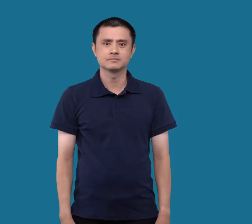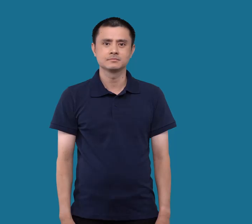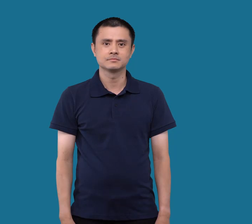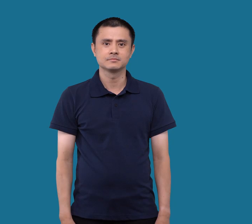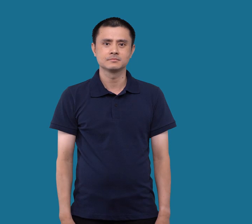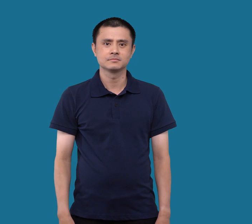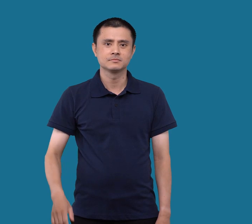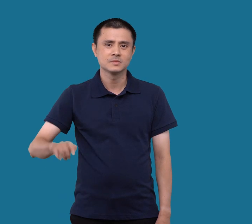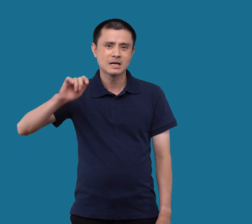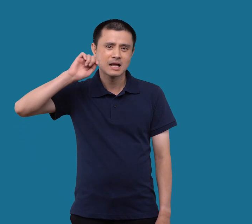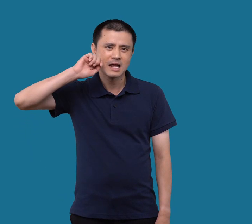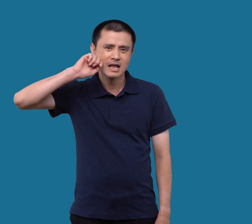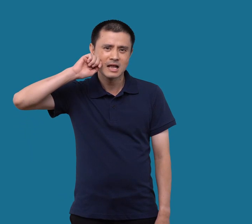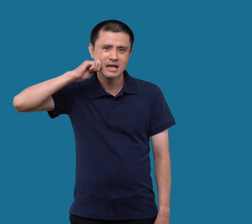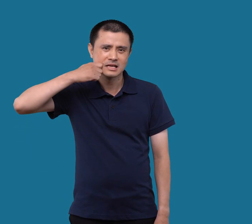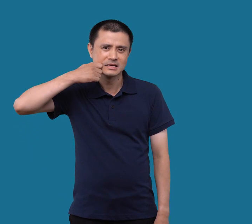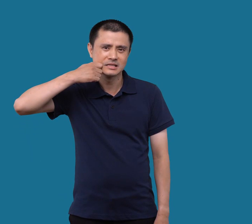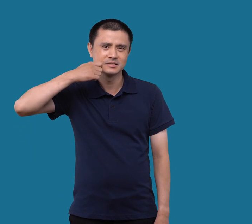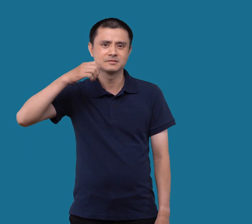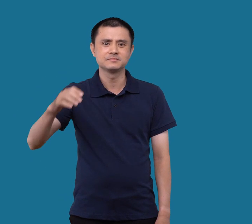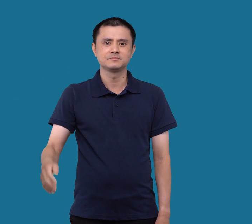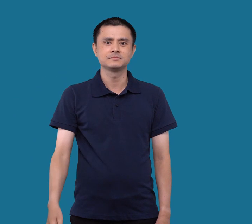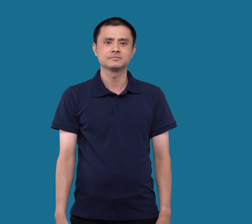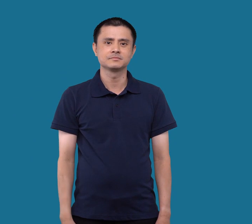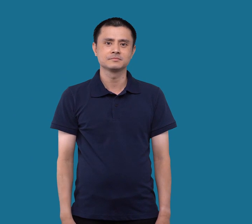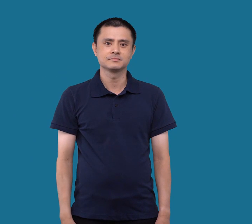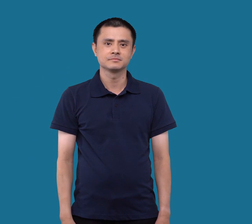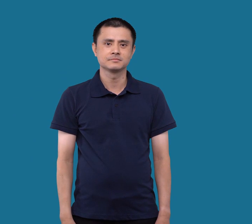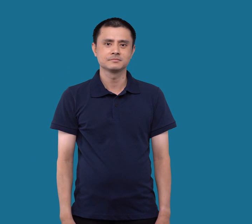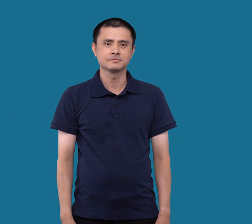ác